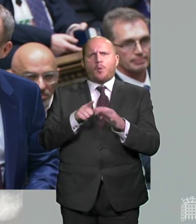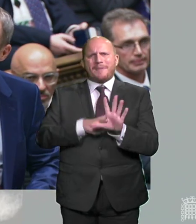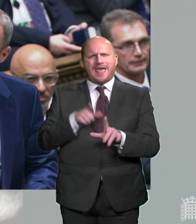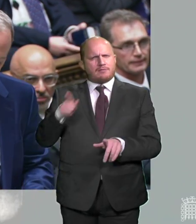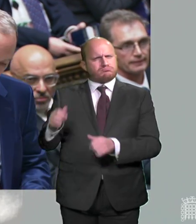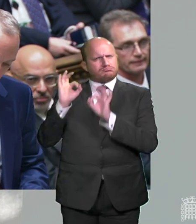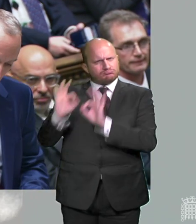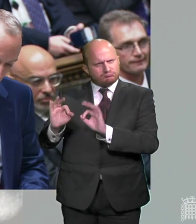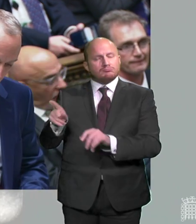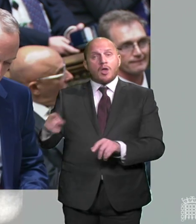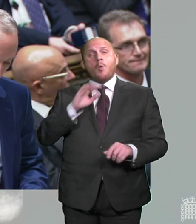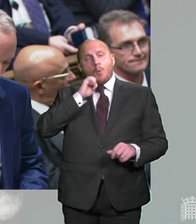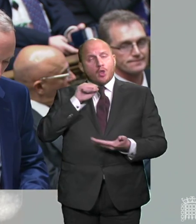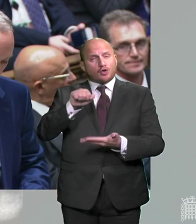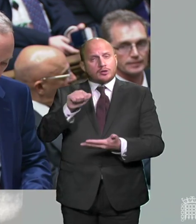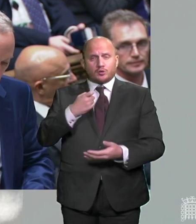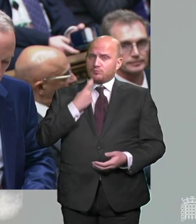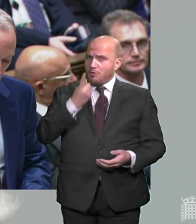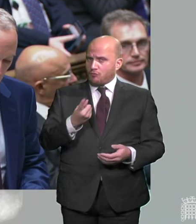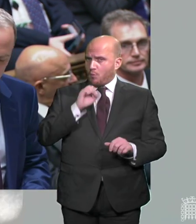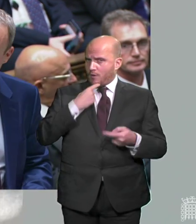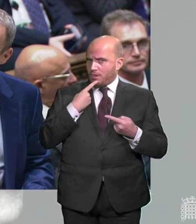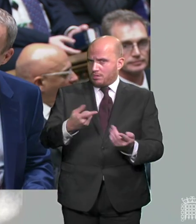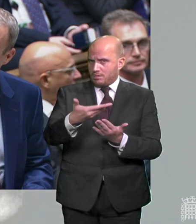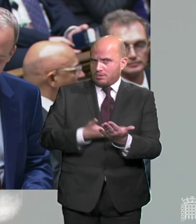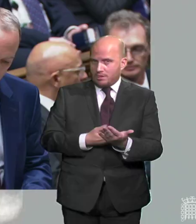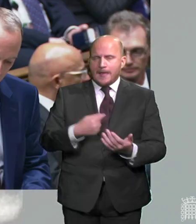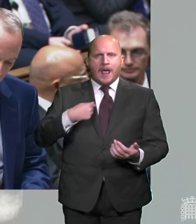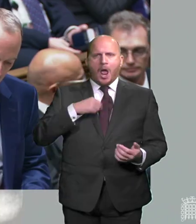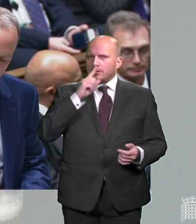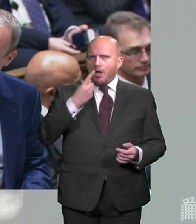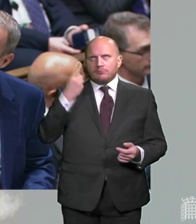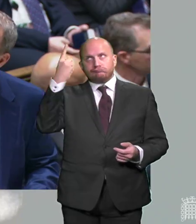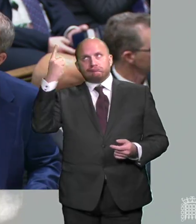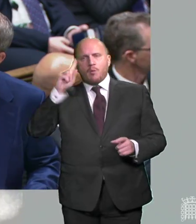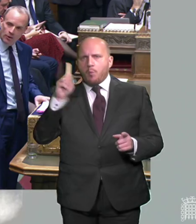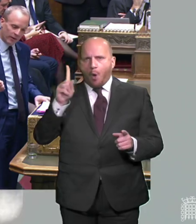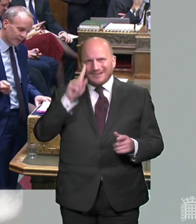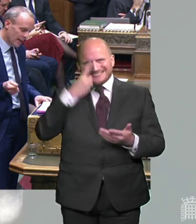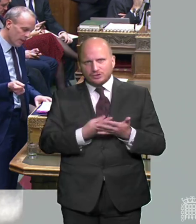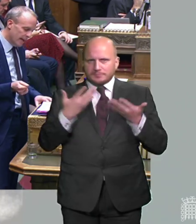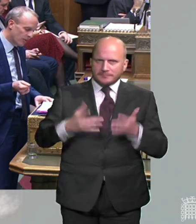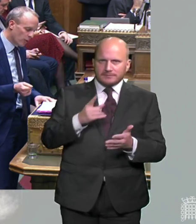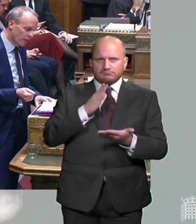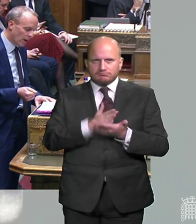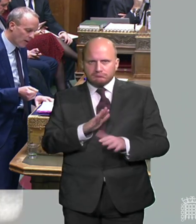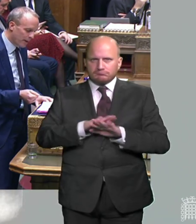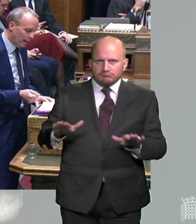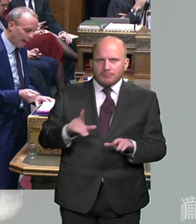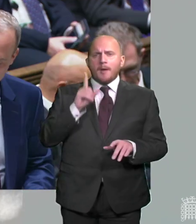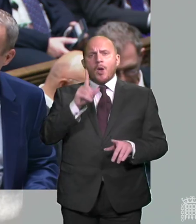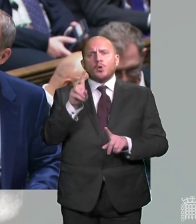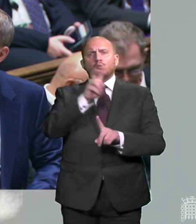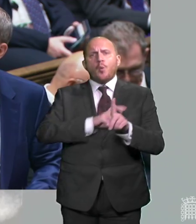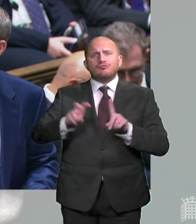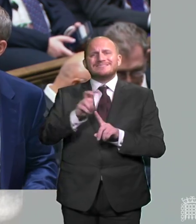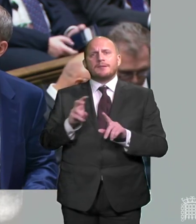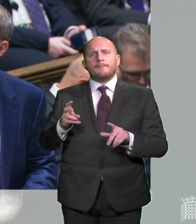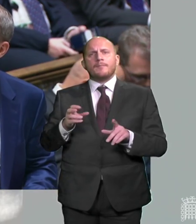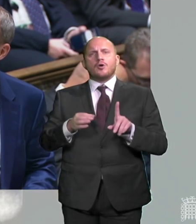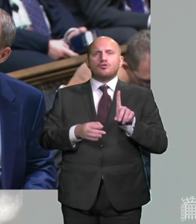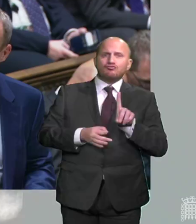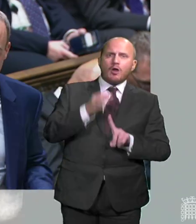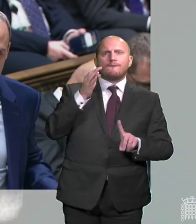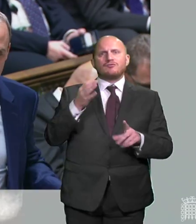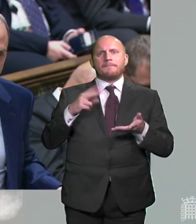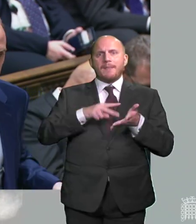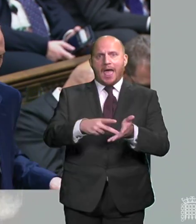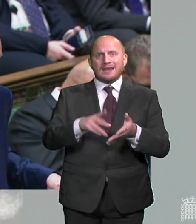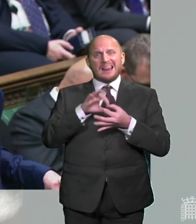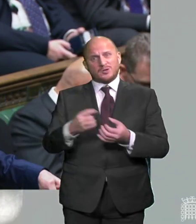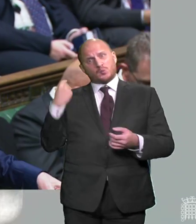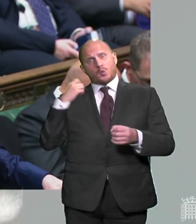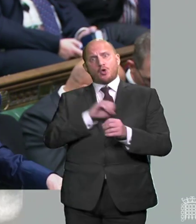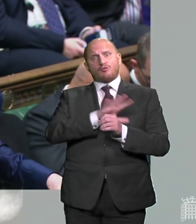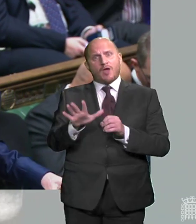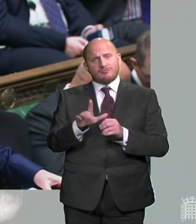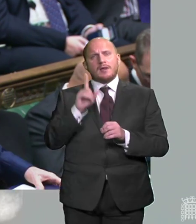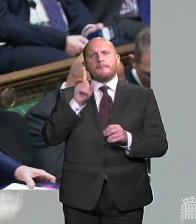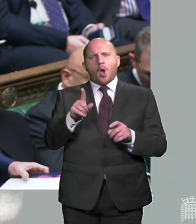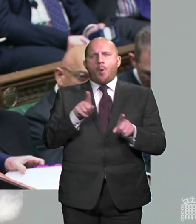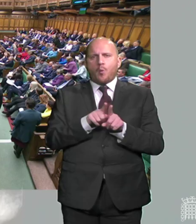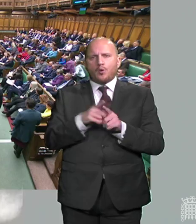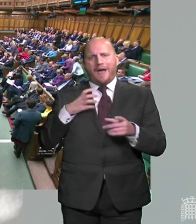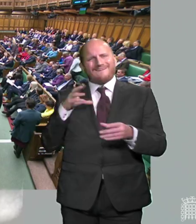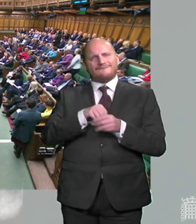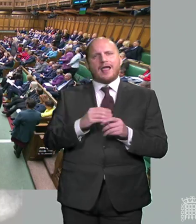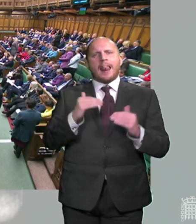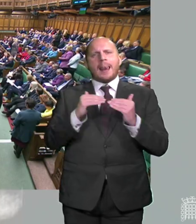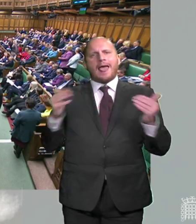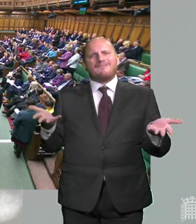The Chancellor will make a statement tomorrow and I cannot speculate on the spending decisions, but my honourable Friend will have noticed already the tourism recovery plan, which will help recovery from the pandemic and is also part of the wider levelling-up agenda.